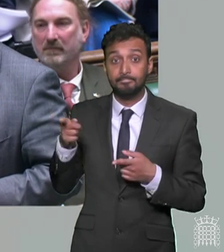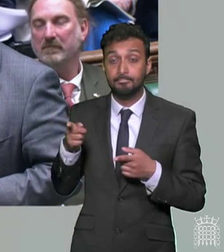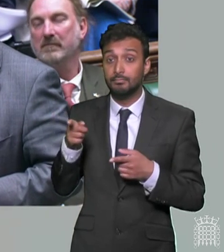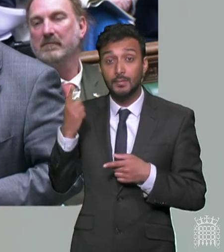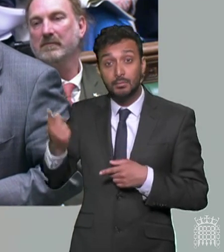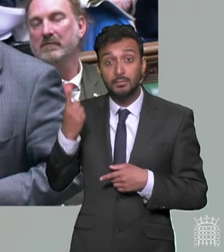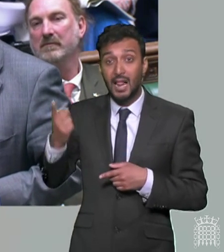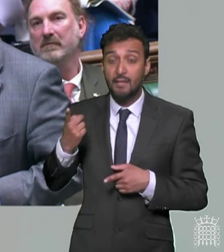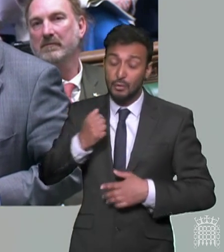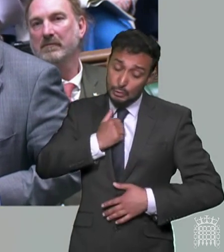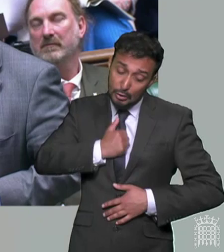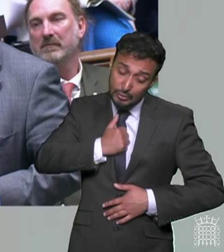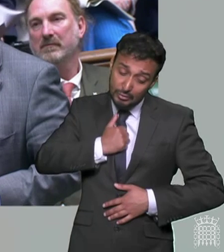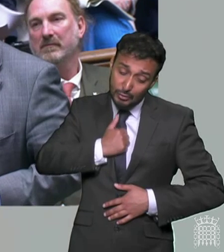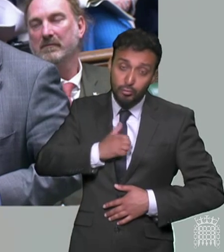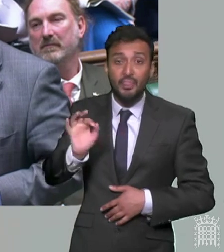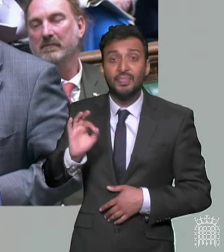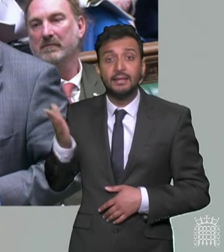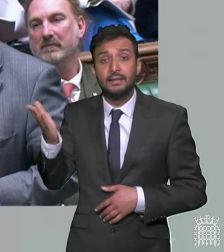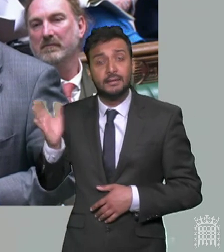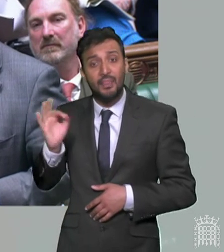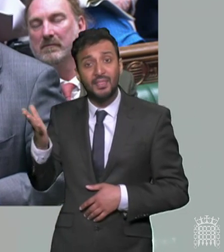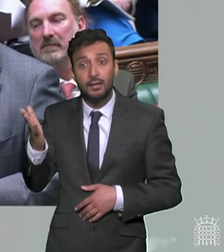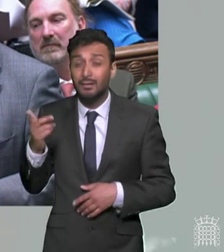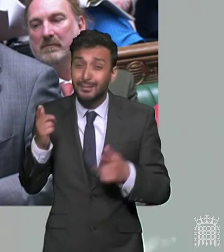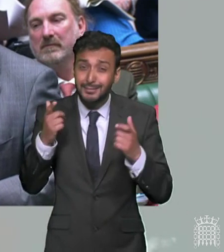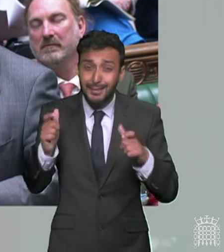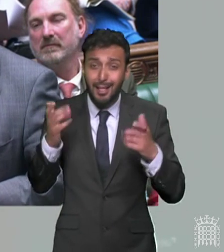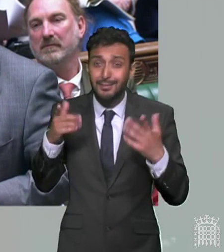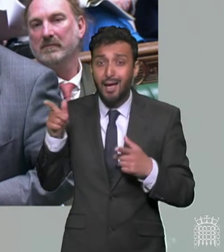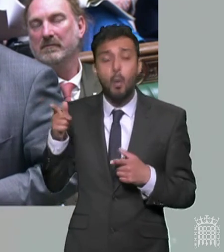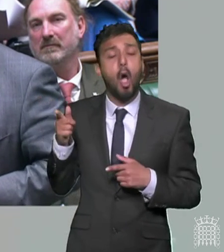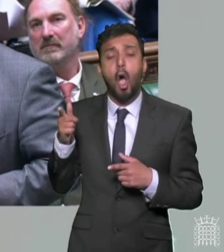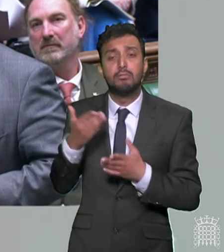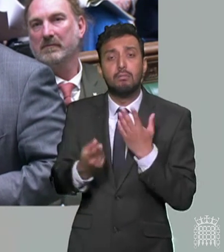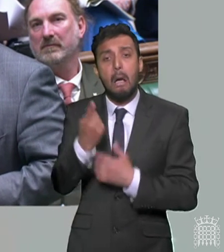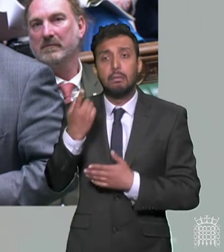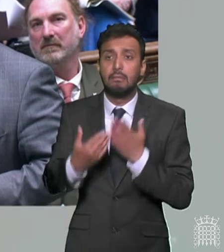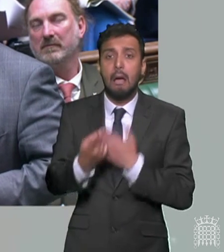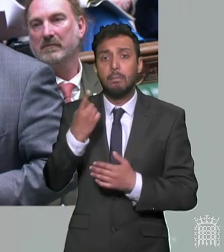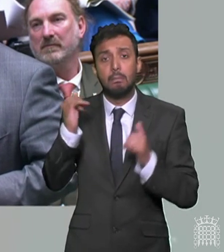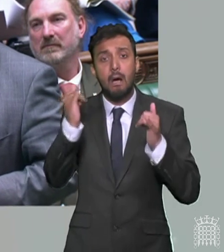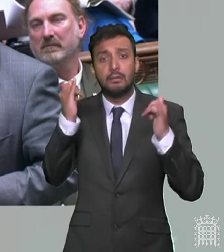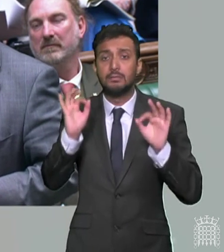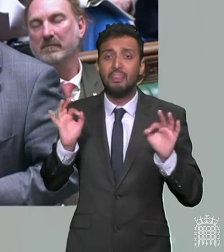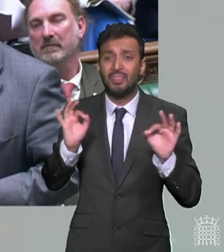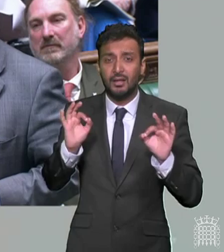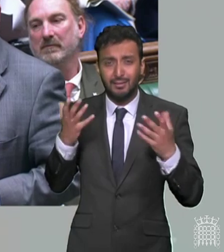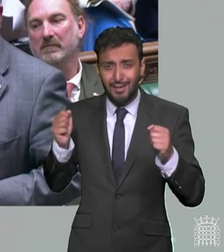He still refuses to even admit that there were parties and that he presided over them.